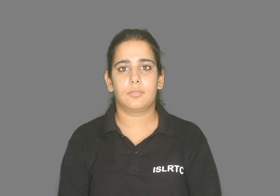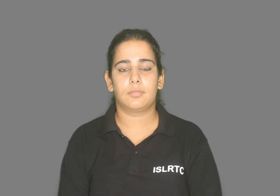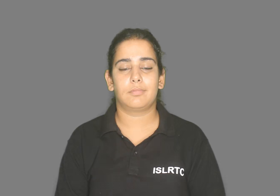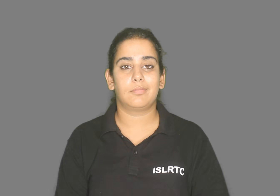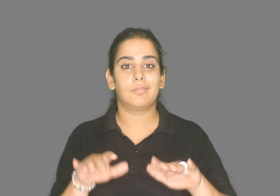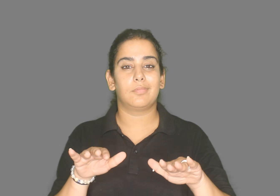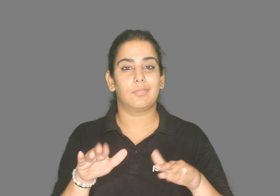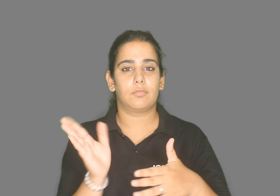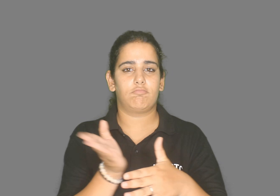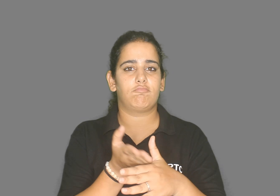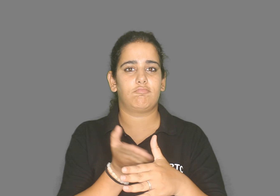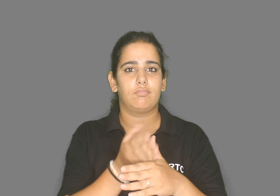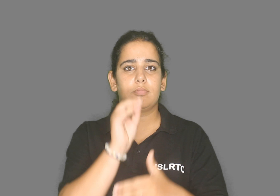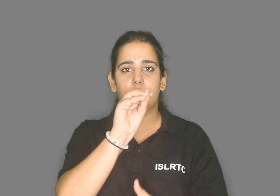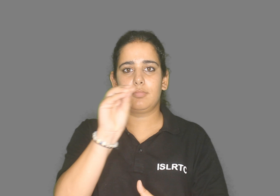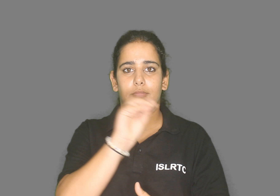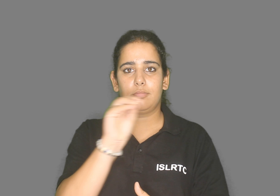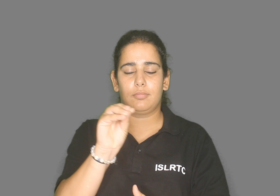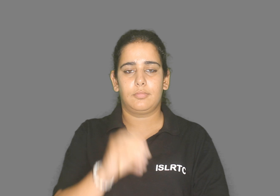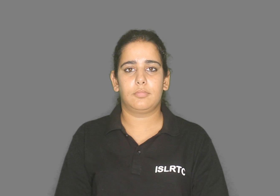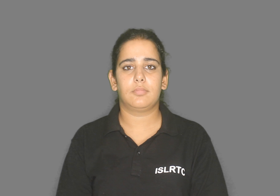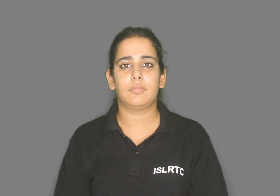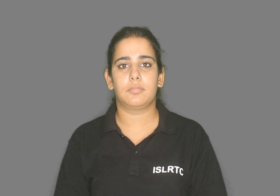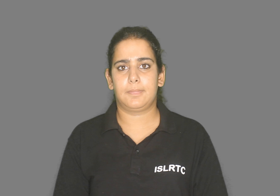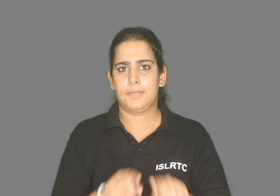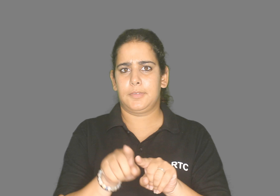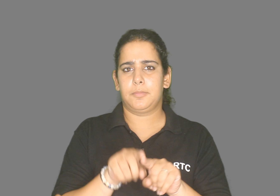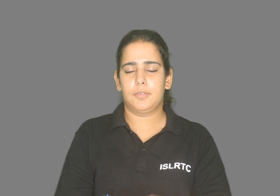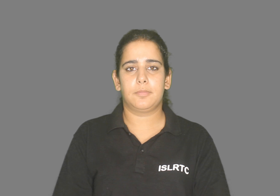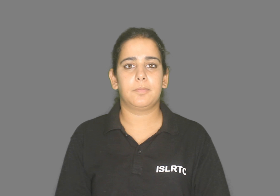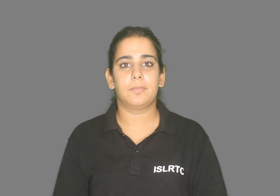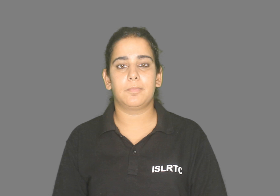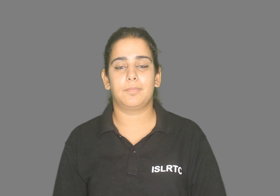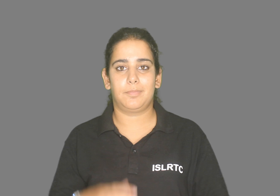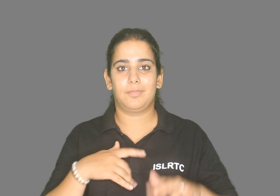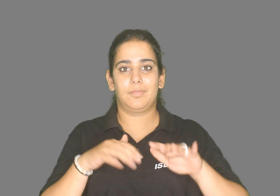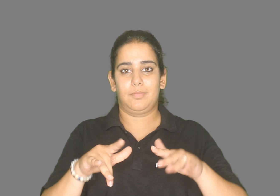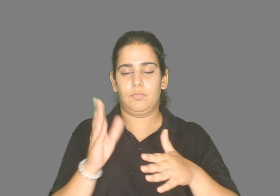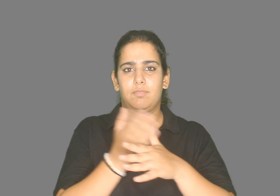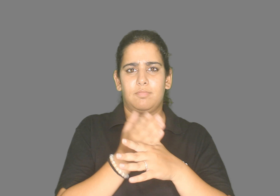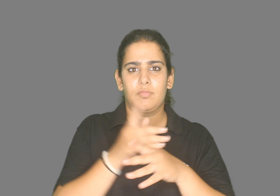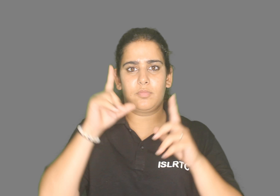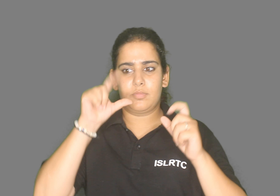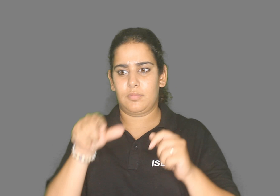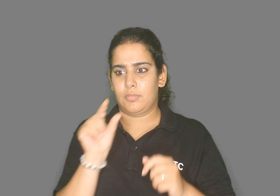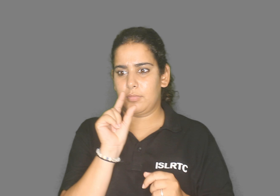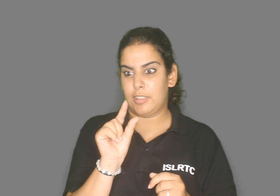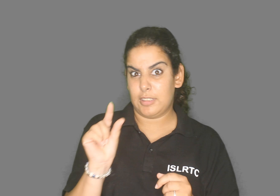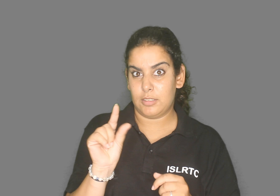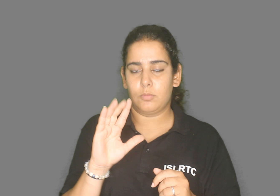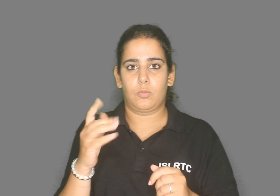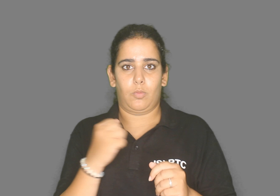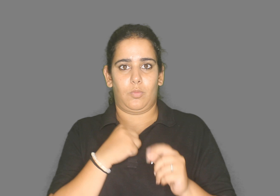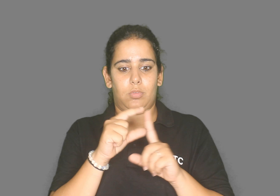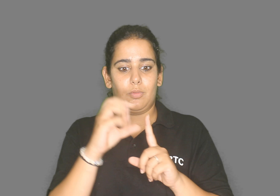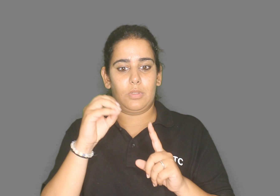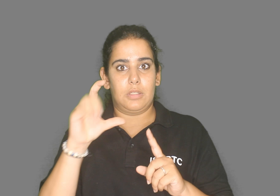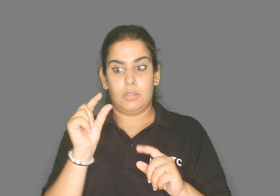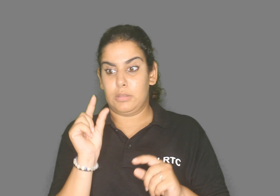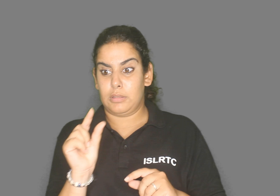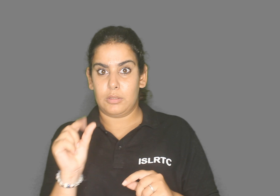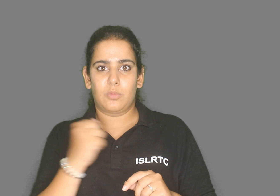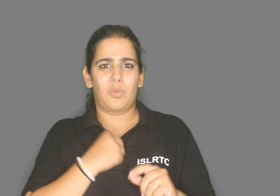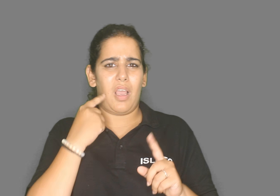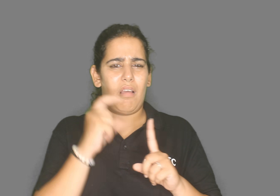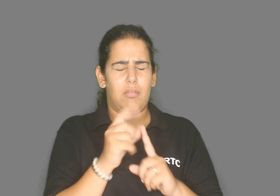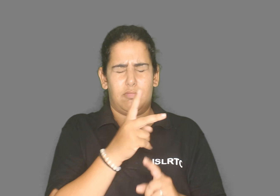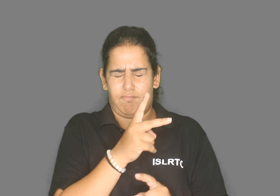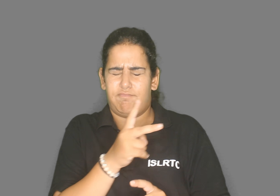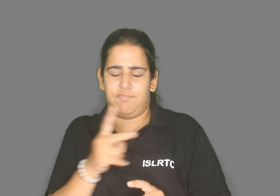Cloud infrastructure The components and elements that are required to provide cloud computing